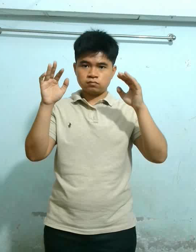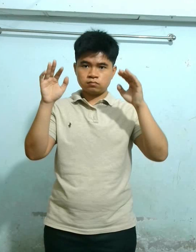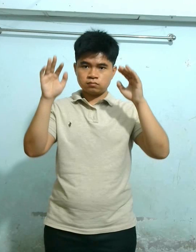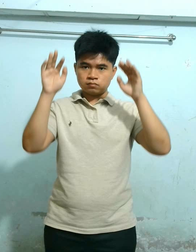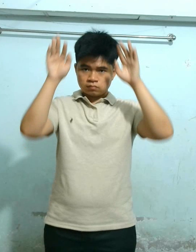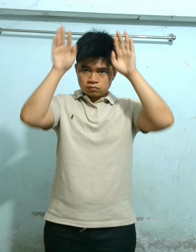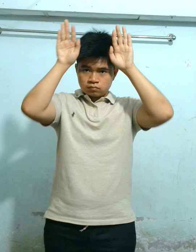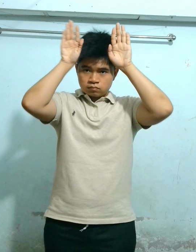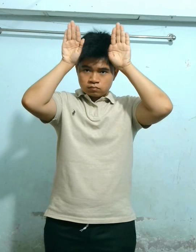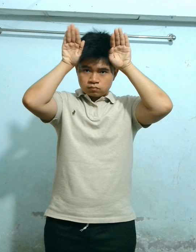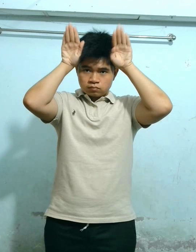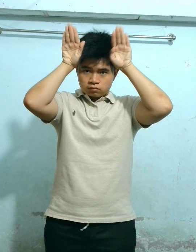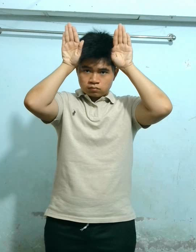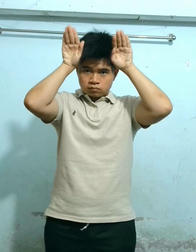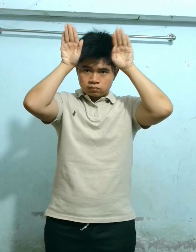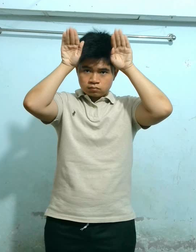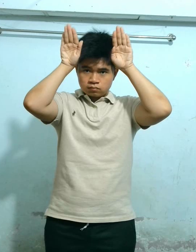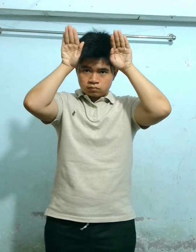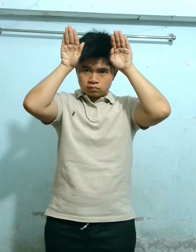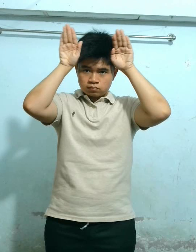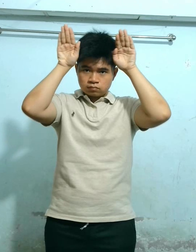cho